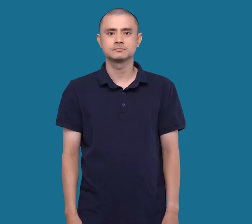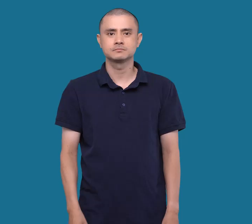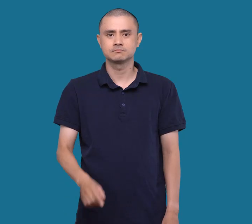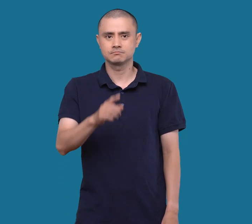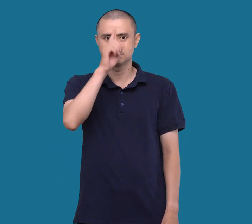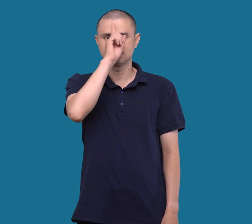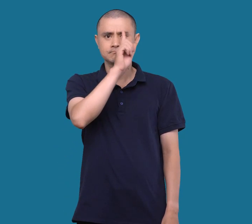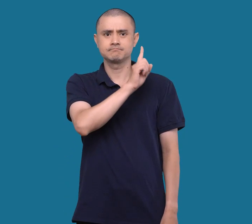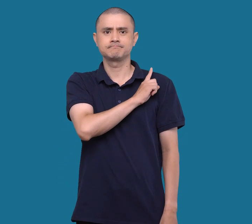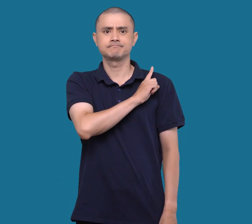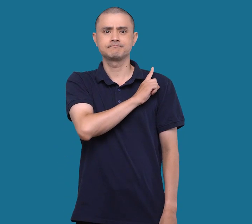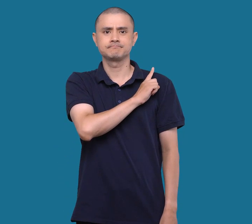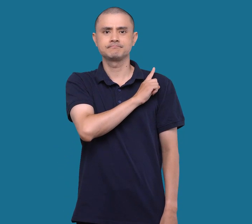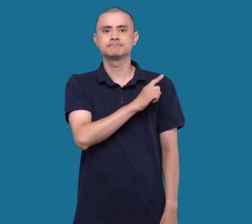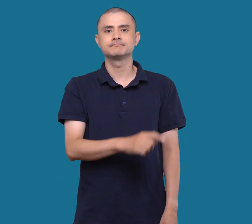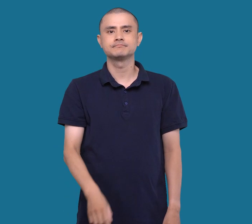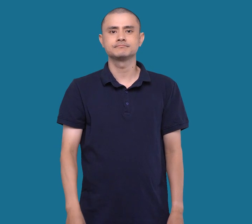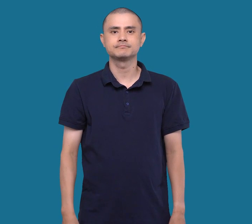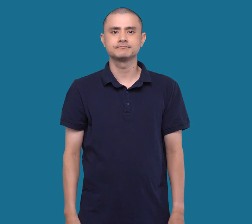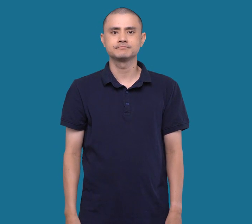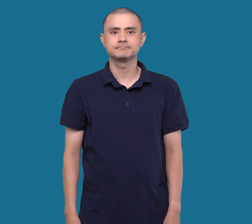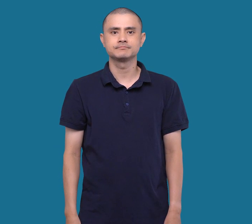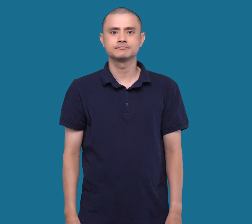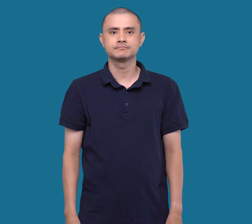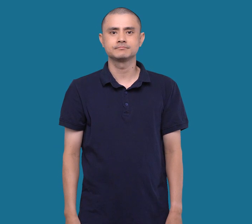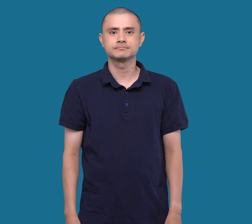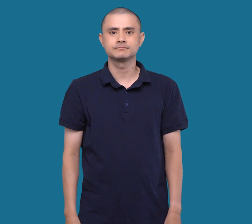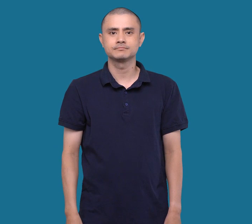tự giác